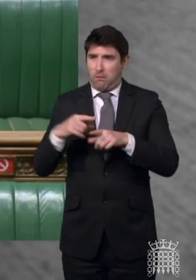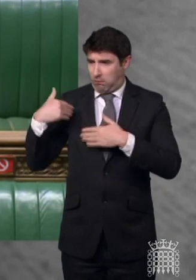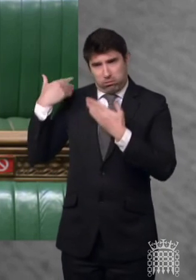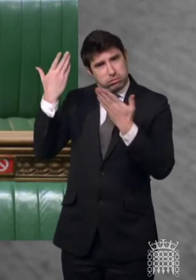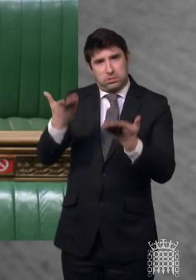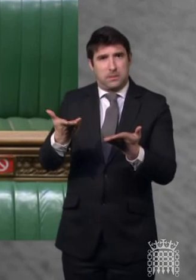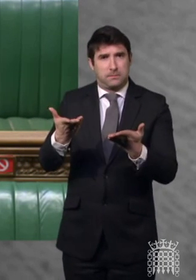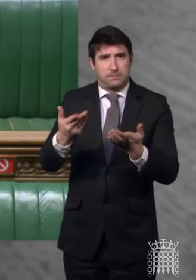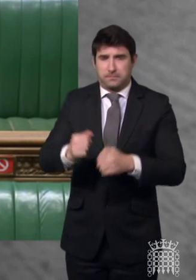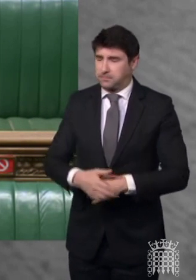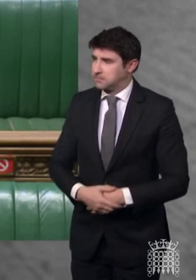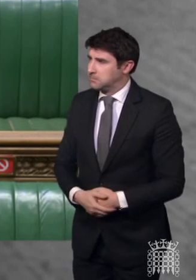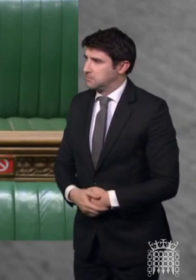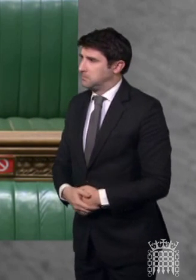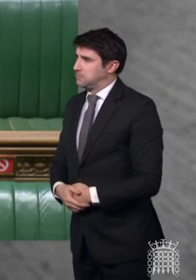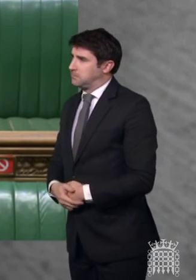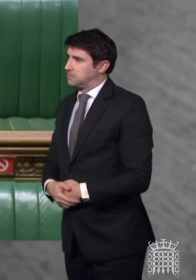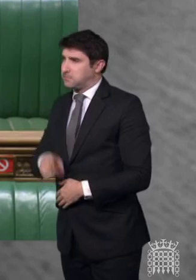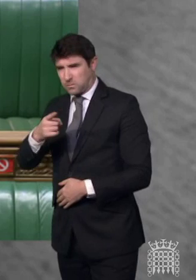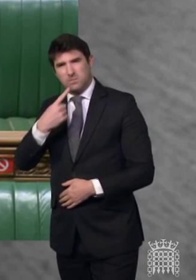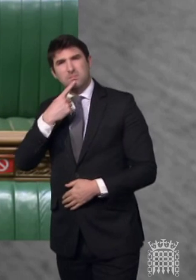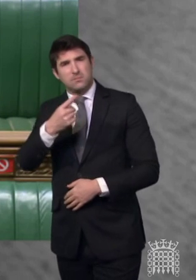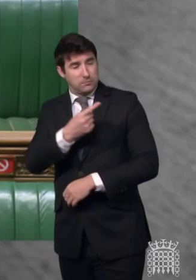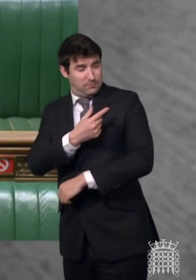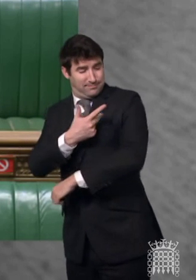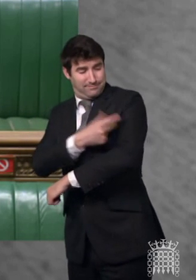The hon. Gentleman asked about the vaccination of NHS staff.